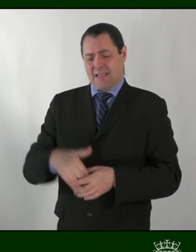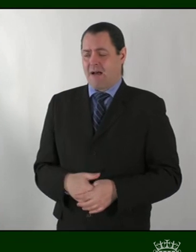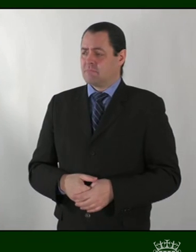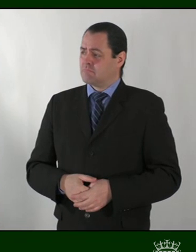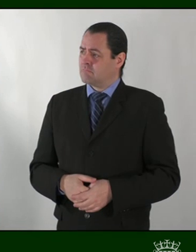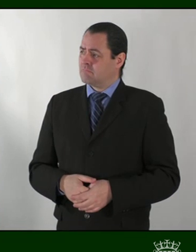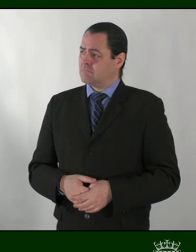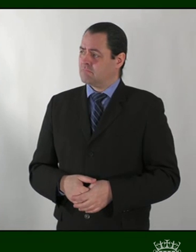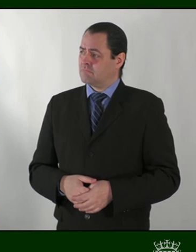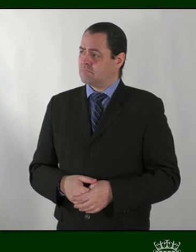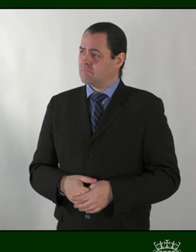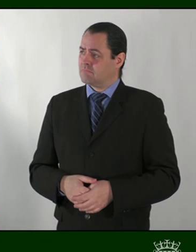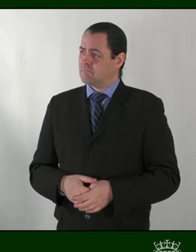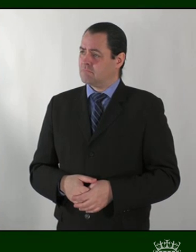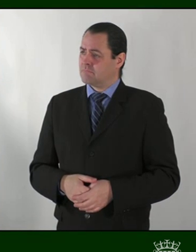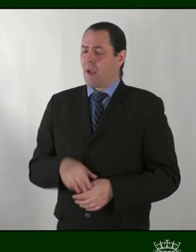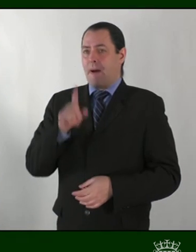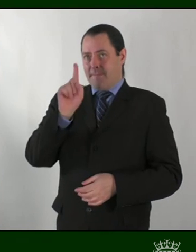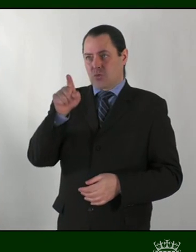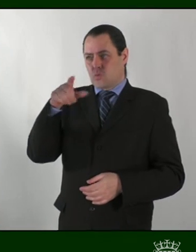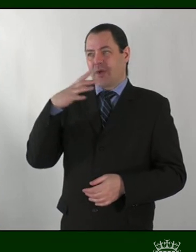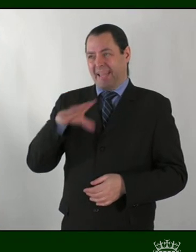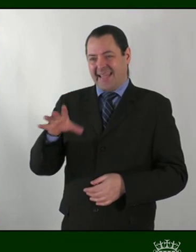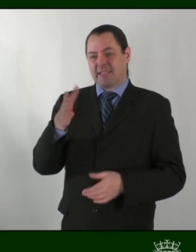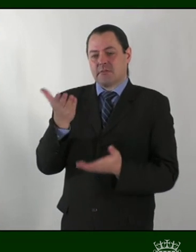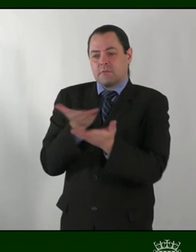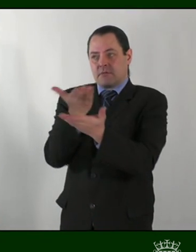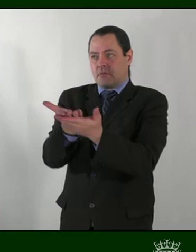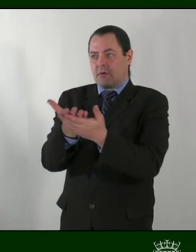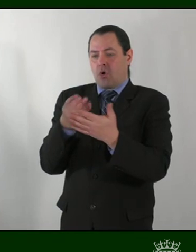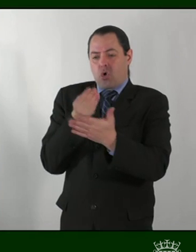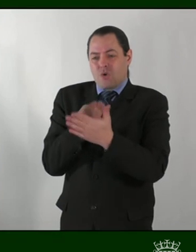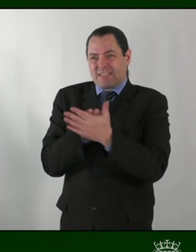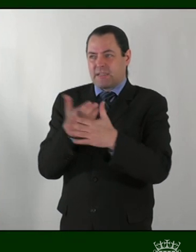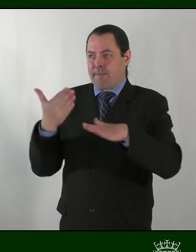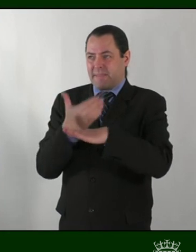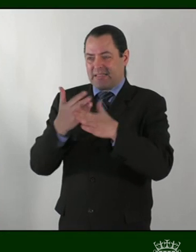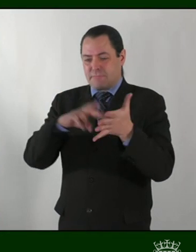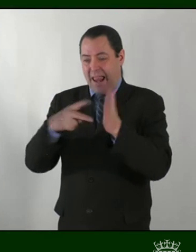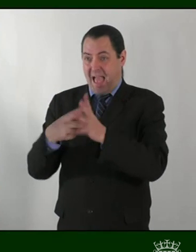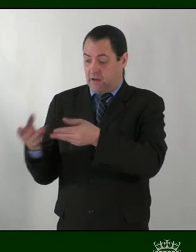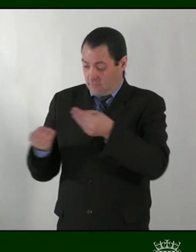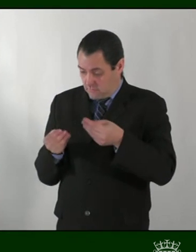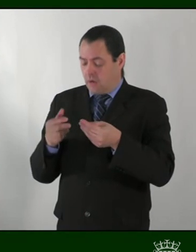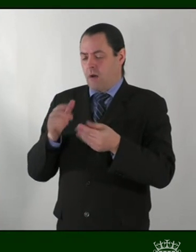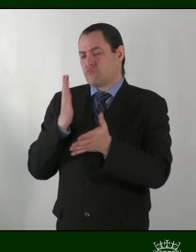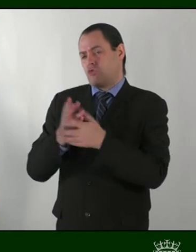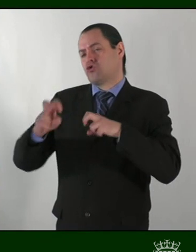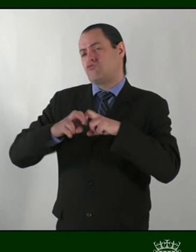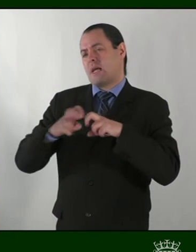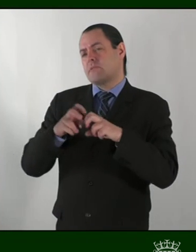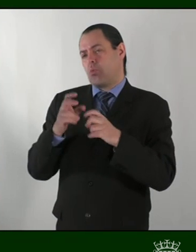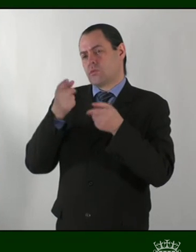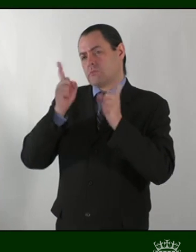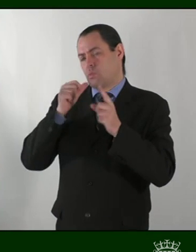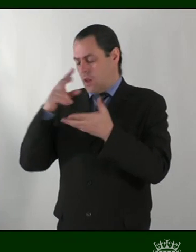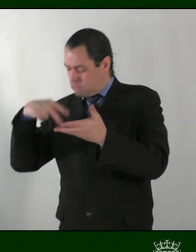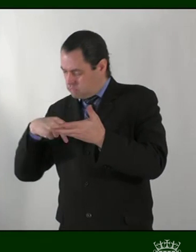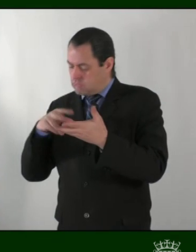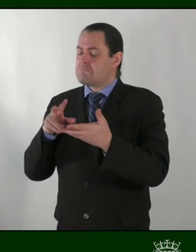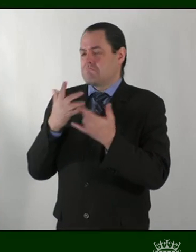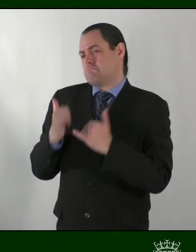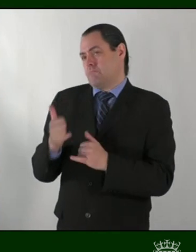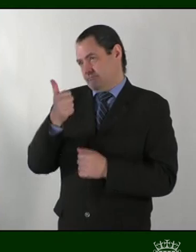What he needs to do is put forward a costed business plan, and I am sure that my right honourable Friend the Transport Secretary will look at it very carefully.